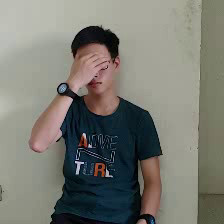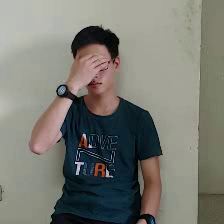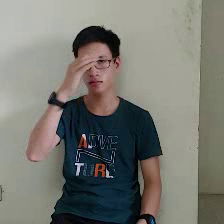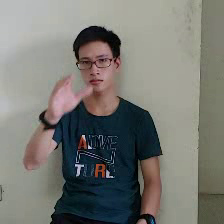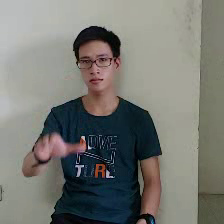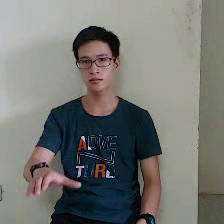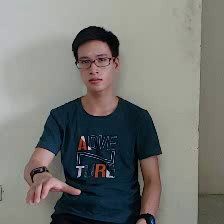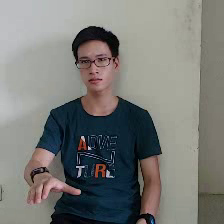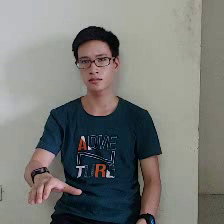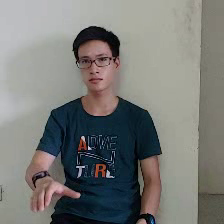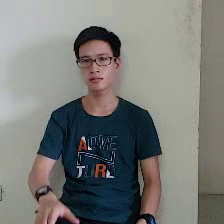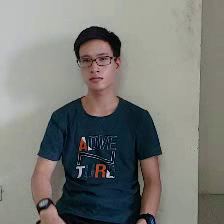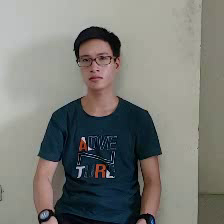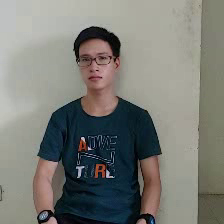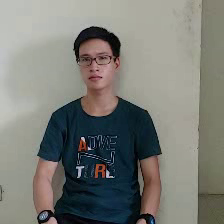Áp dụng